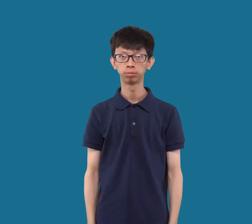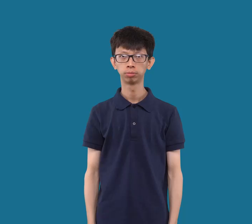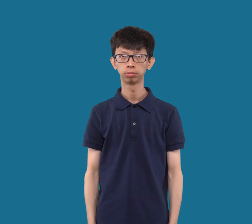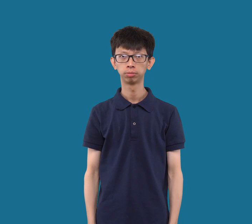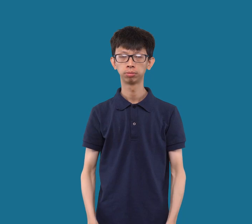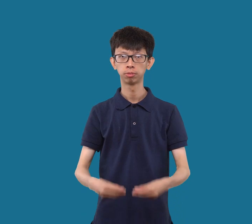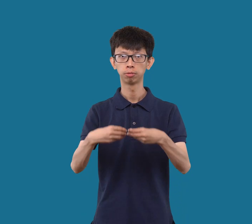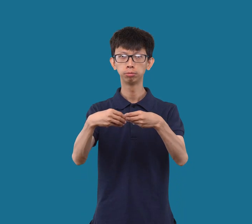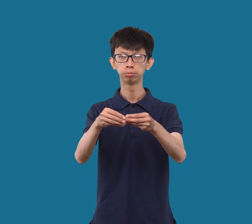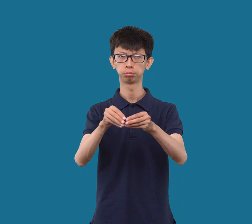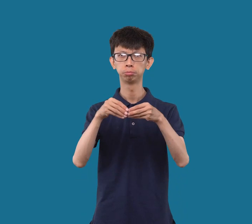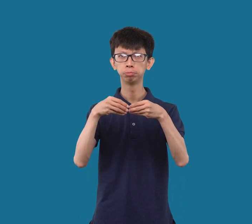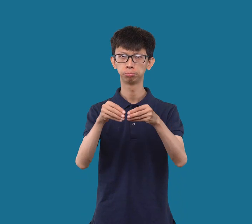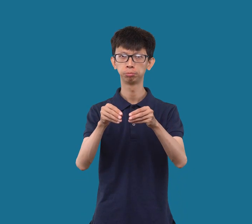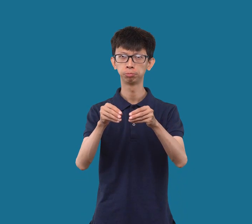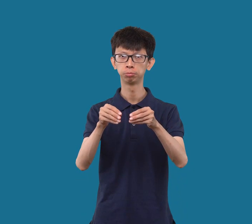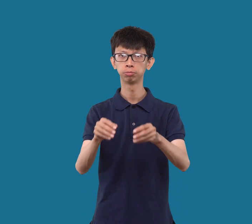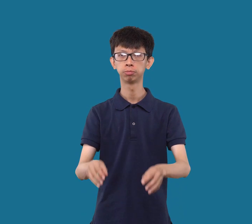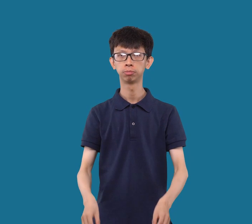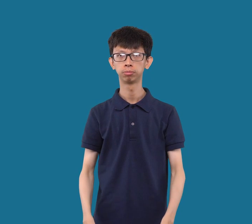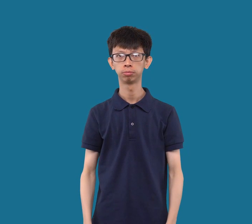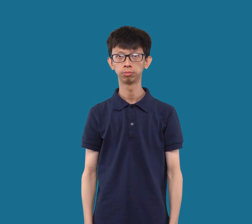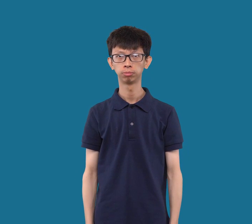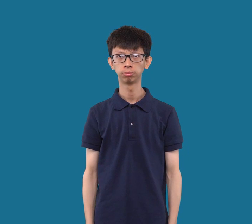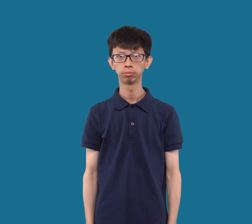dẻo